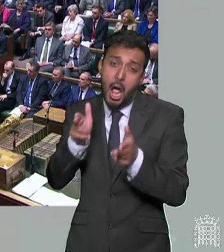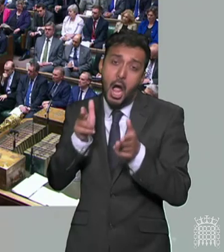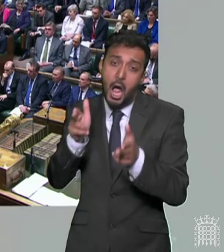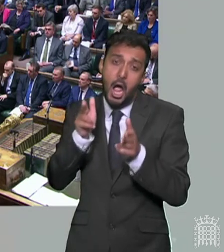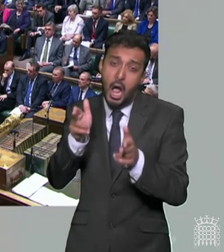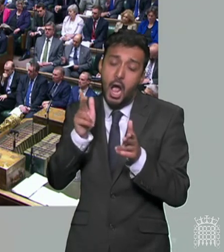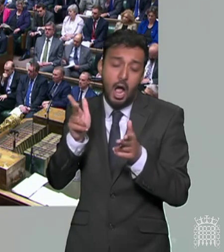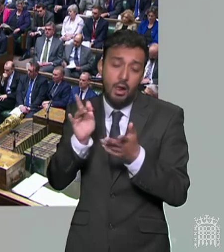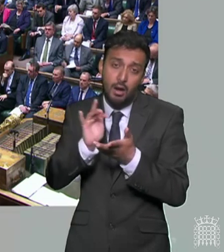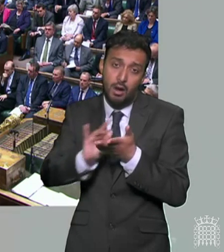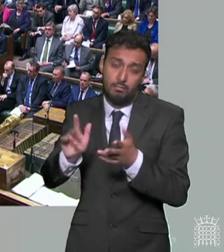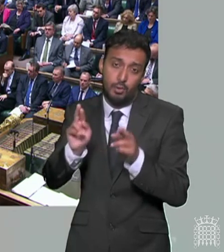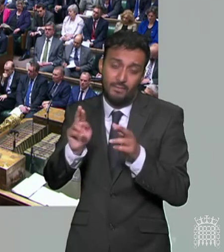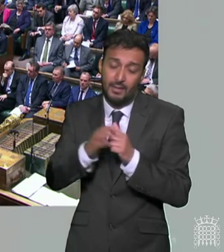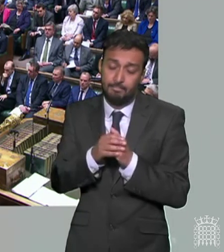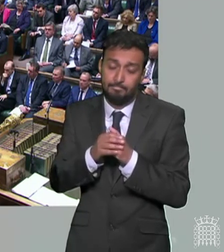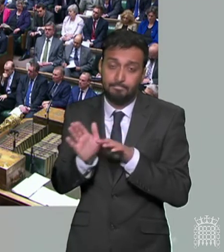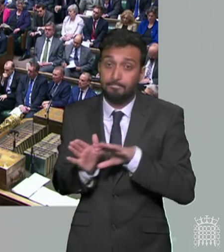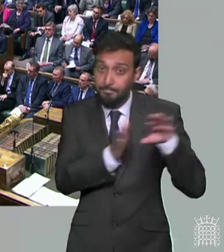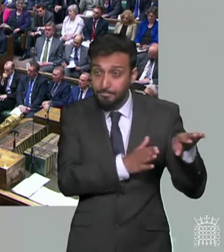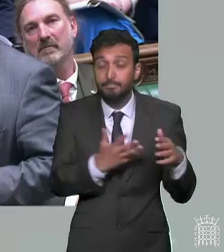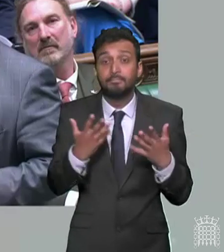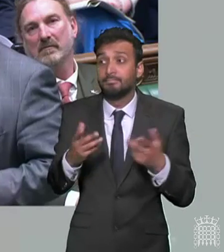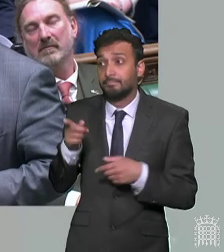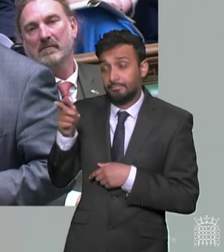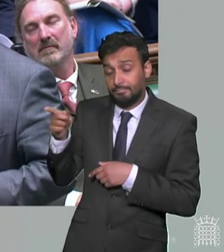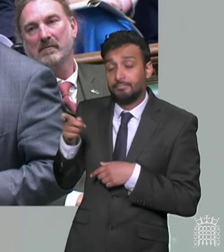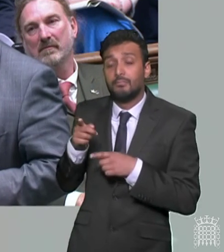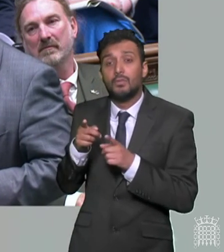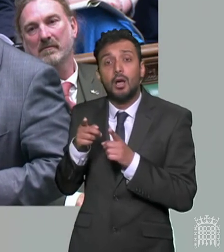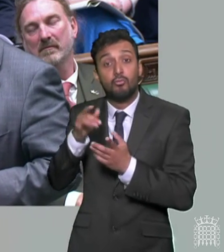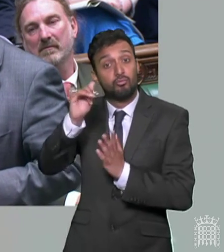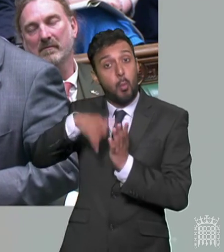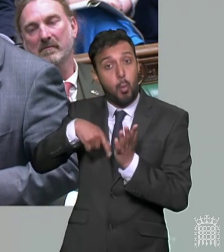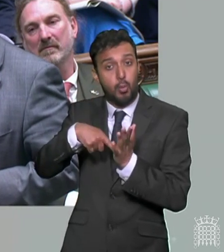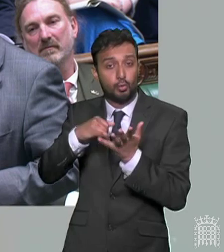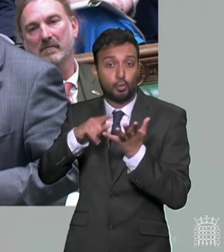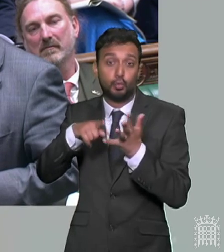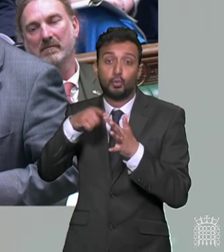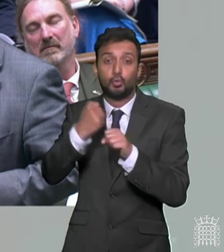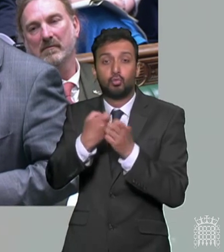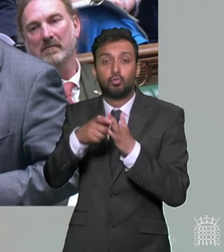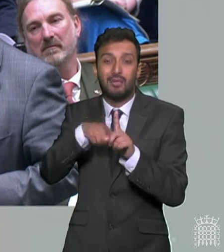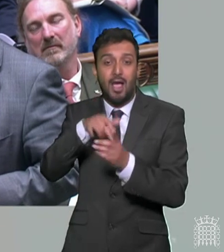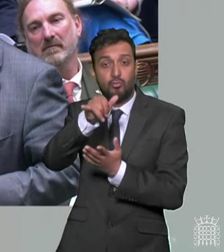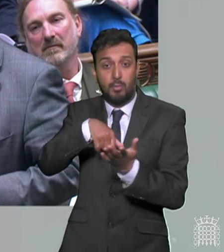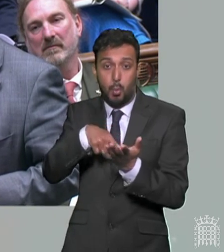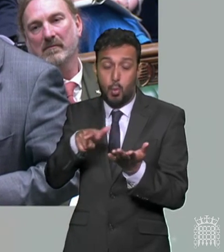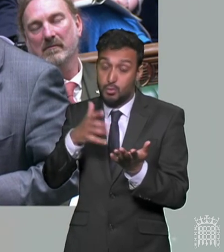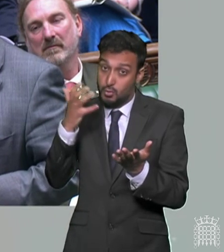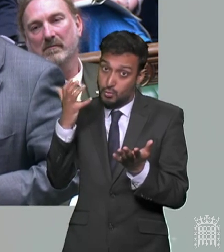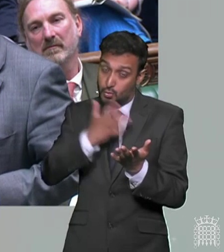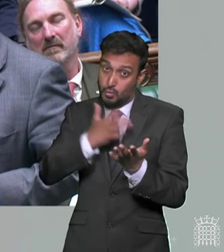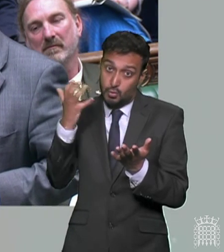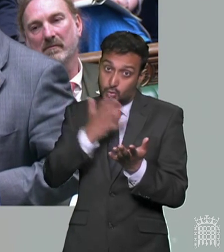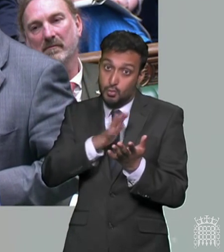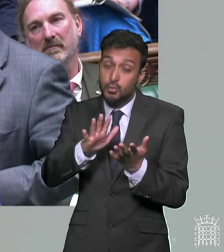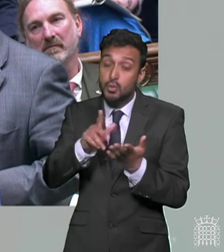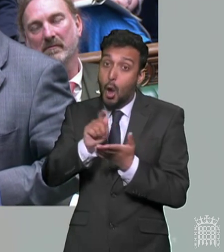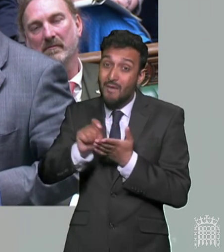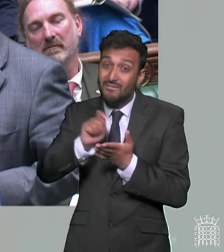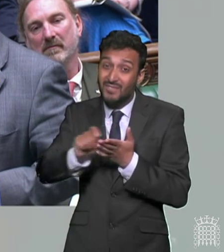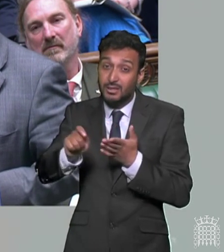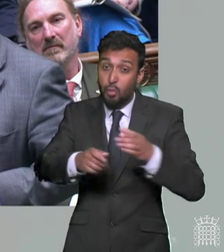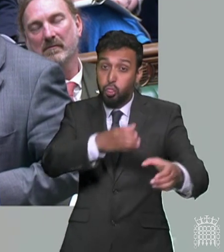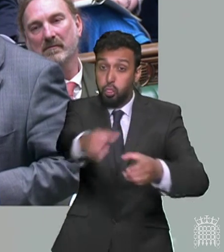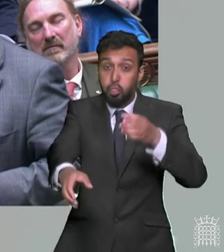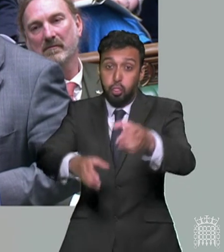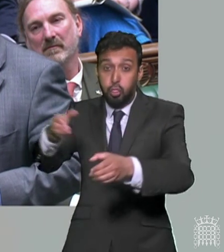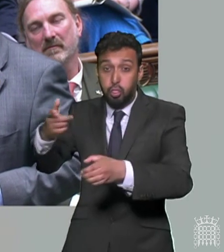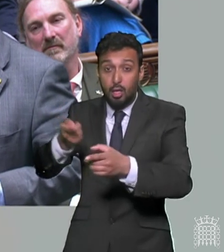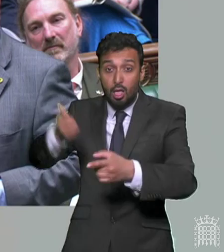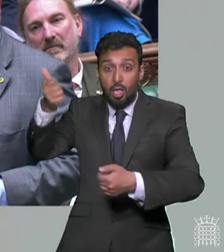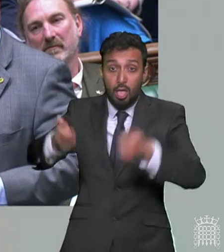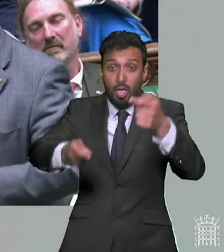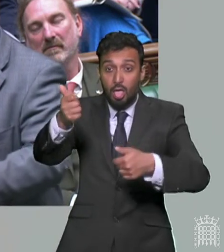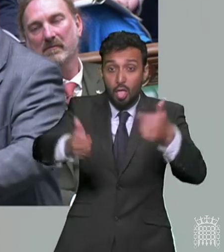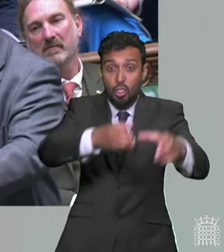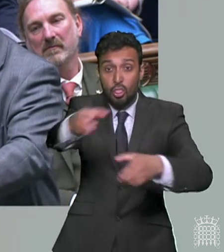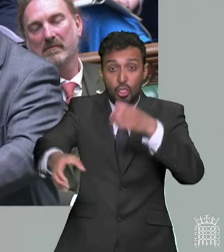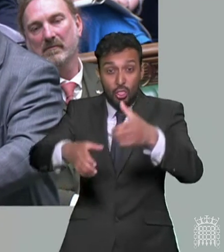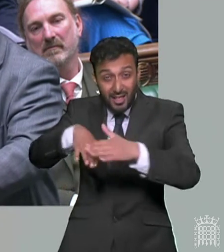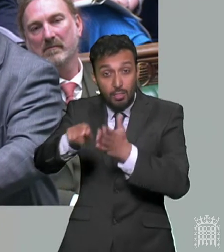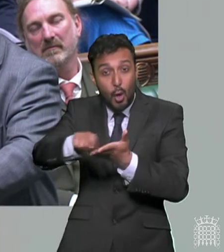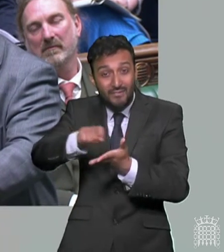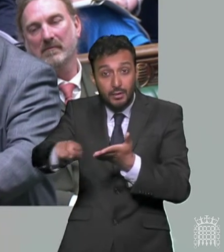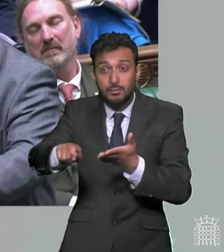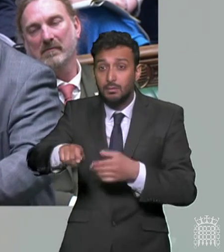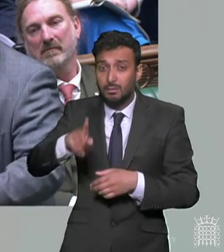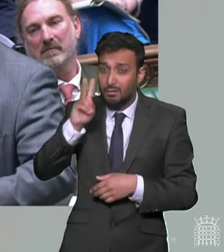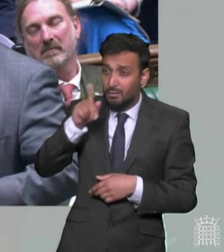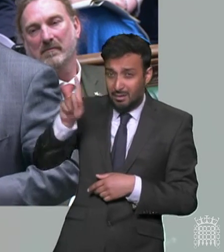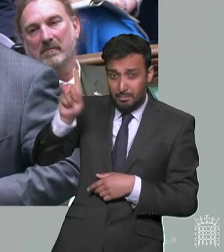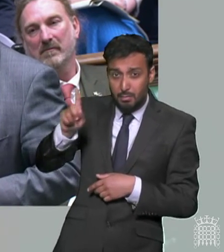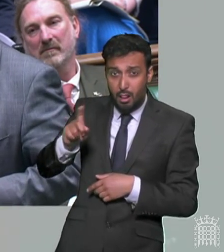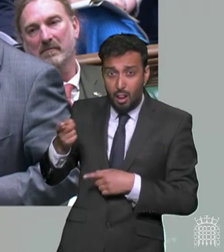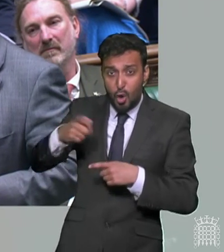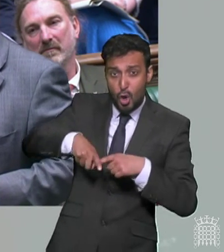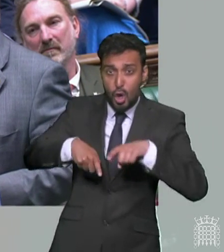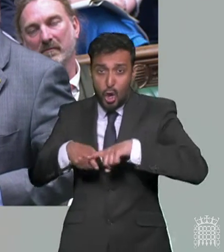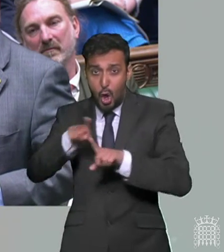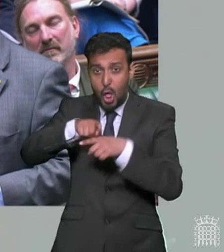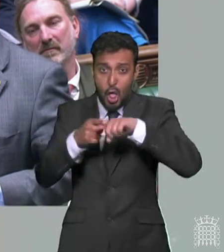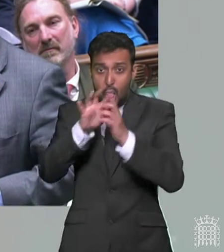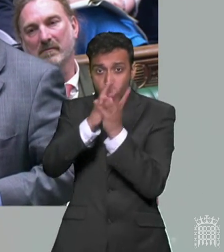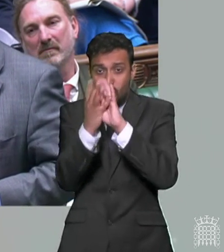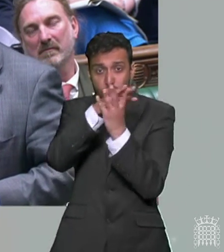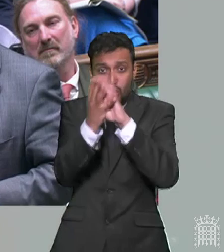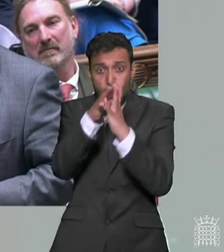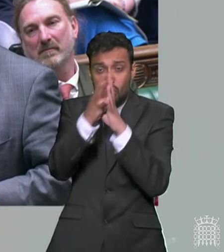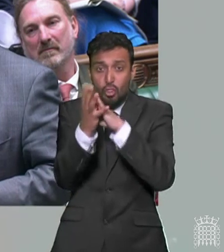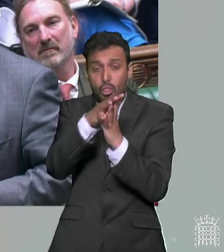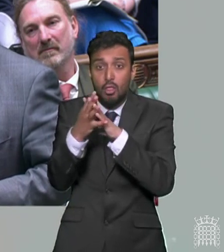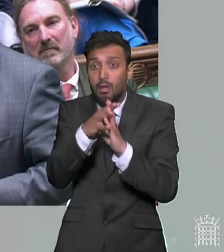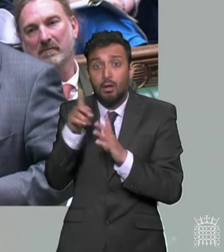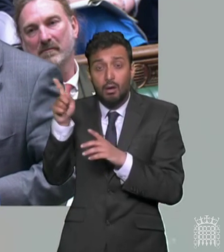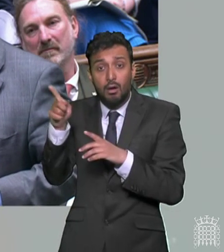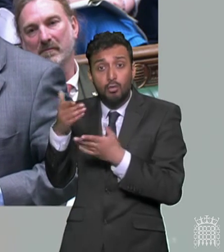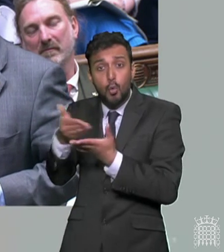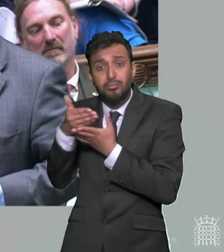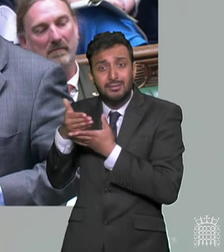The reports of the Prime Minister’s and Downing Street’s lawbreaking have been damning: empty bottles littering offices; rooms so crowded people were sitting on each other’s laps; and security forced to intervene because parties were so outrageous.